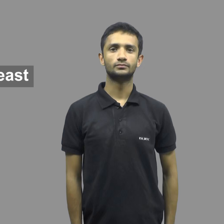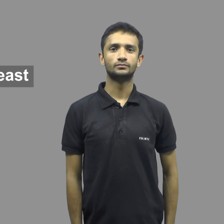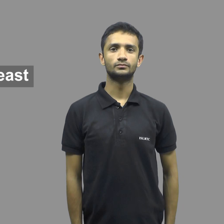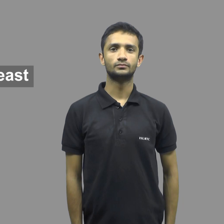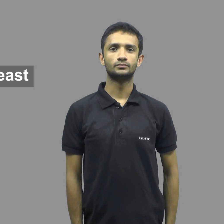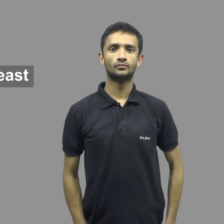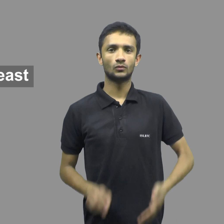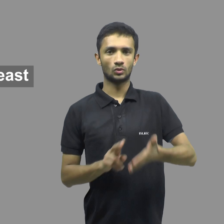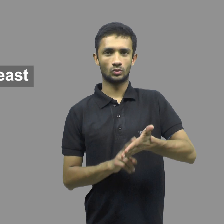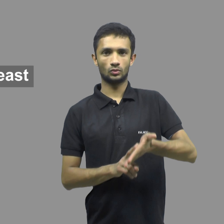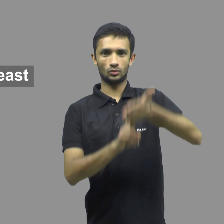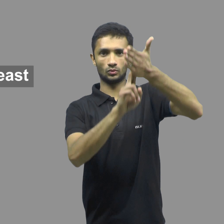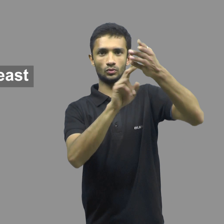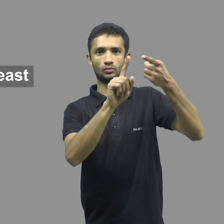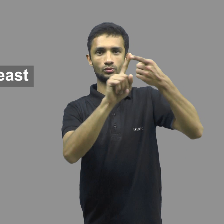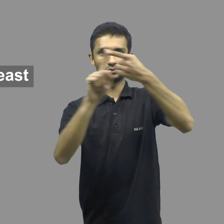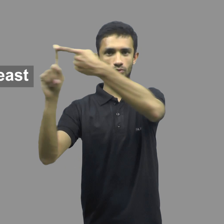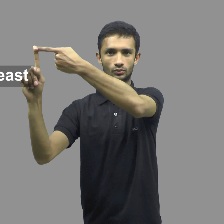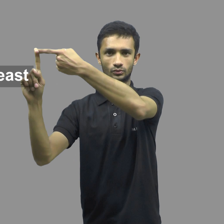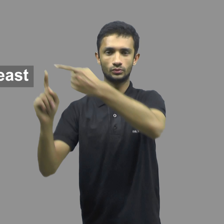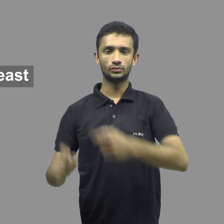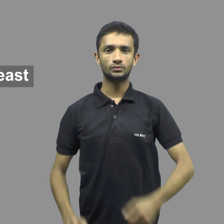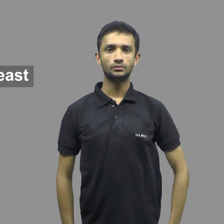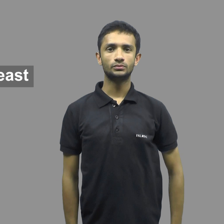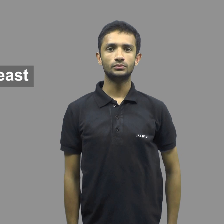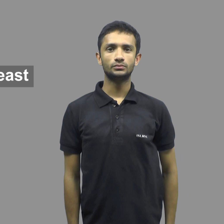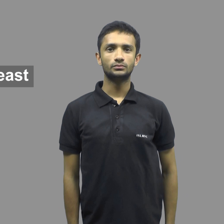North-East